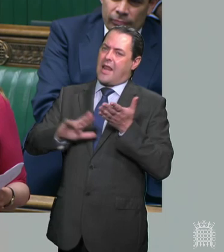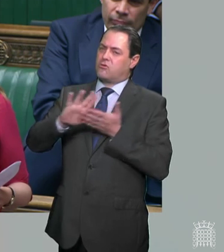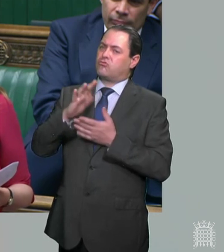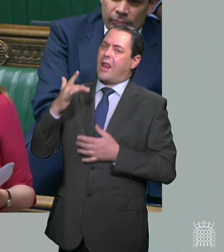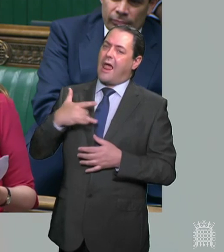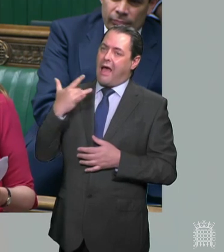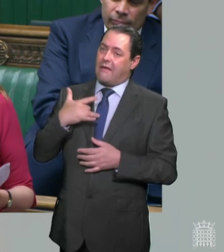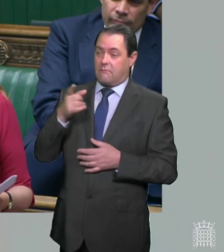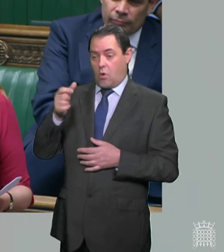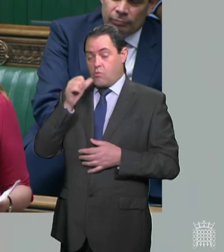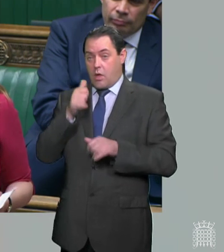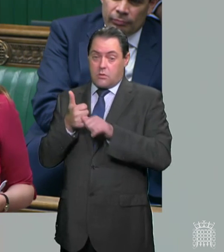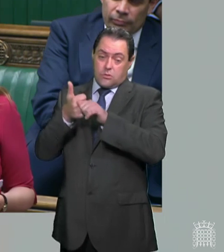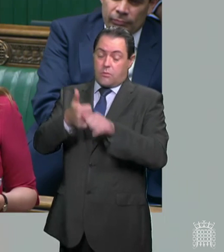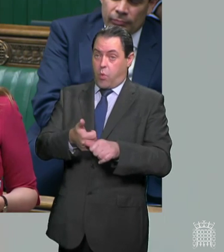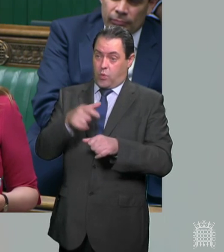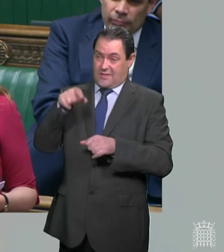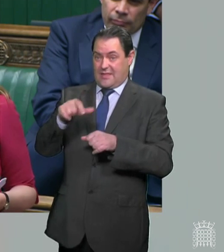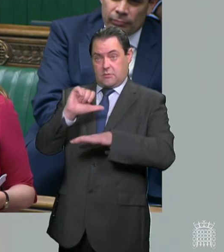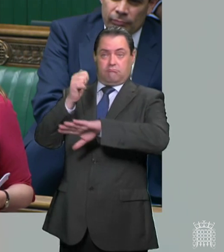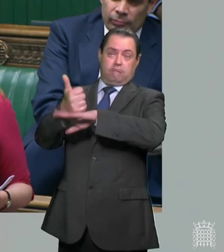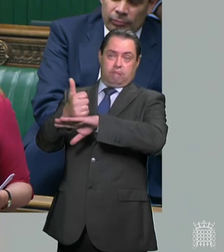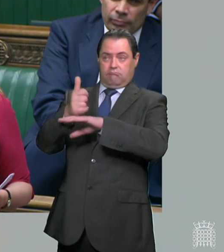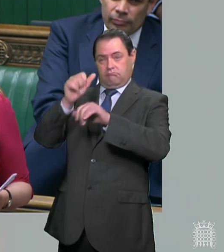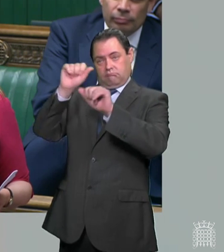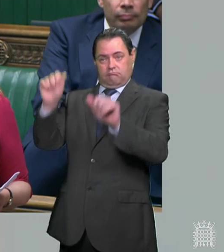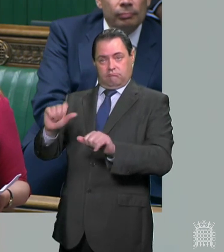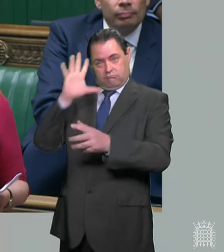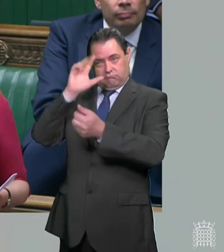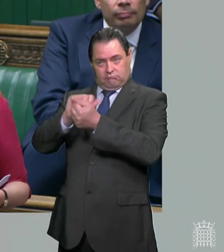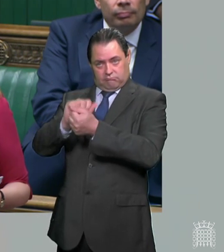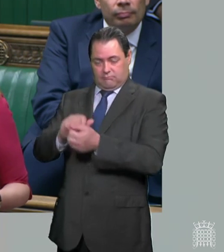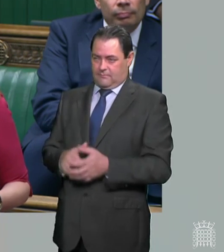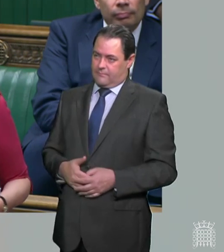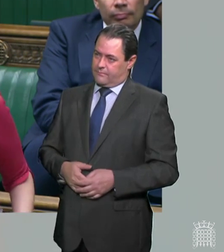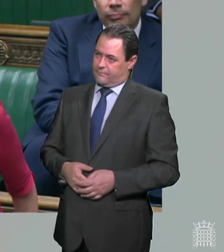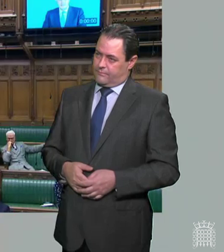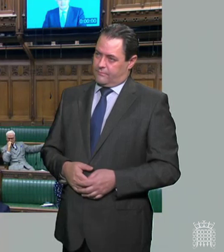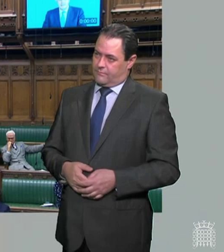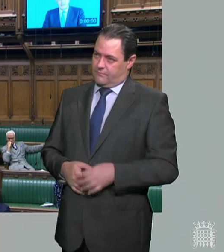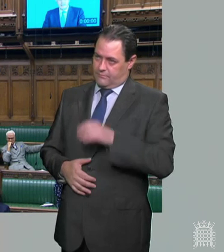Will he extend his support to this important Dame Vera Lynn national memorial project?